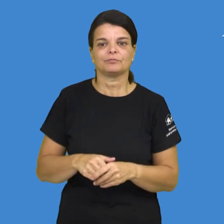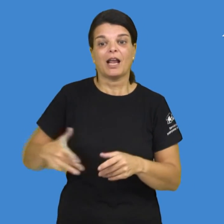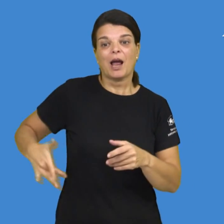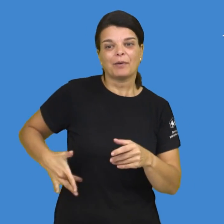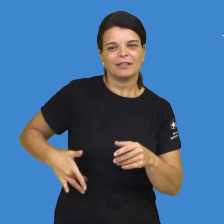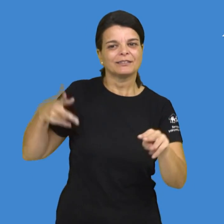hígado